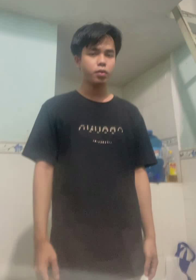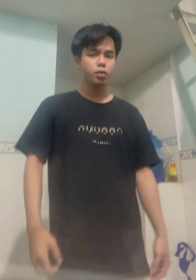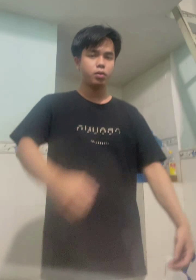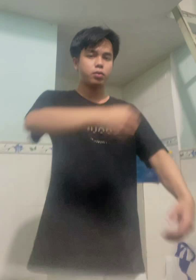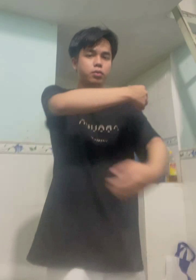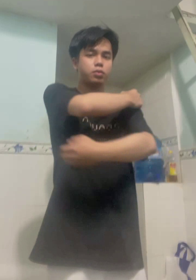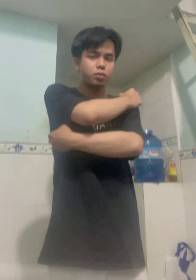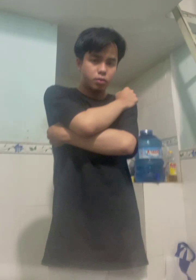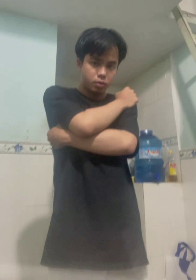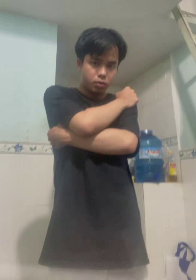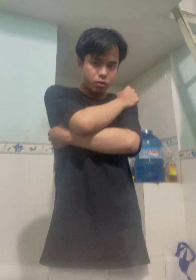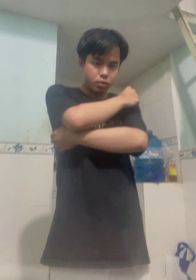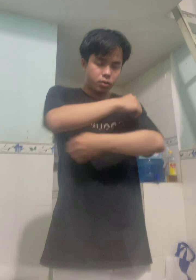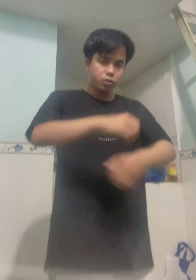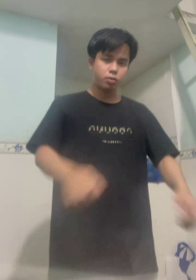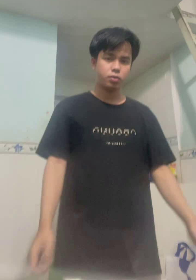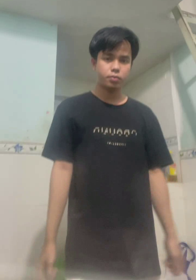om